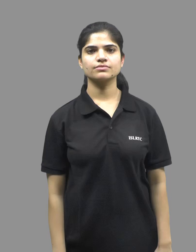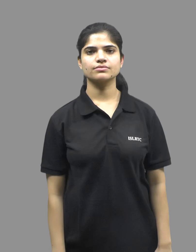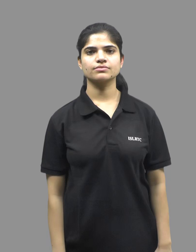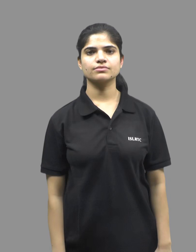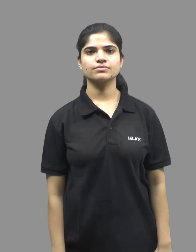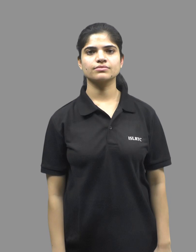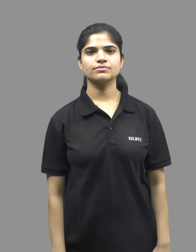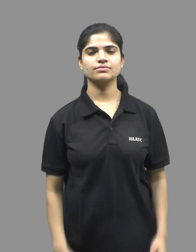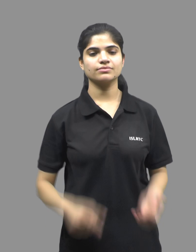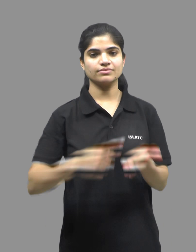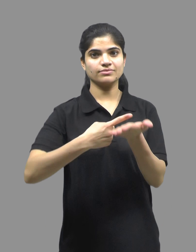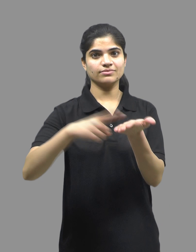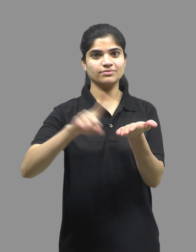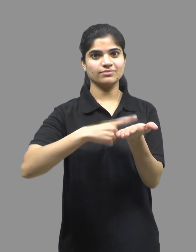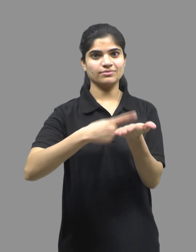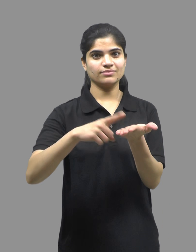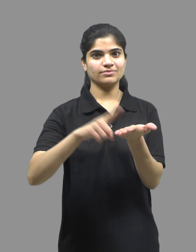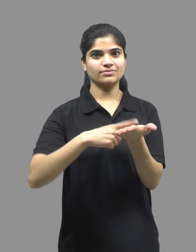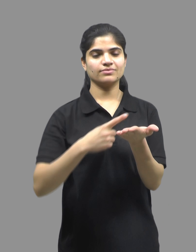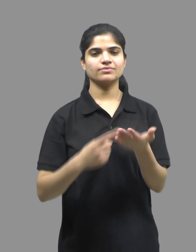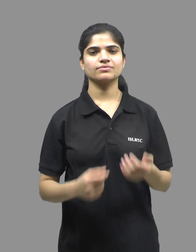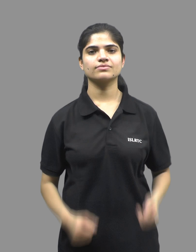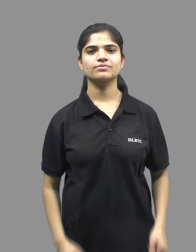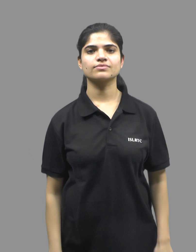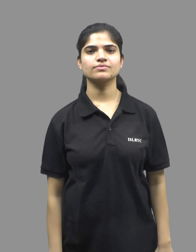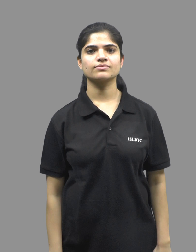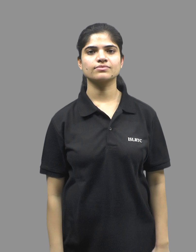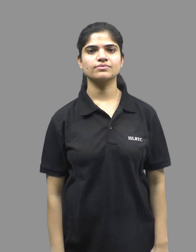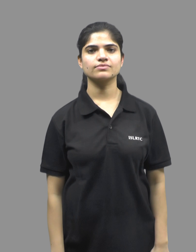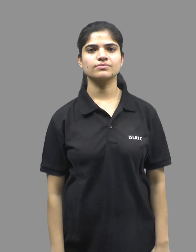Butter